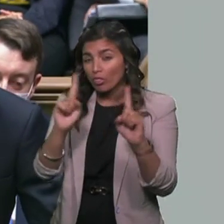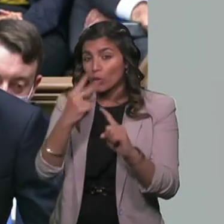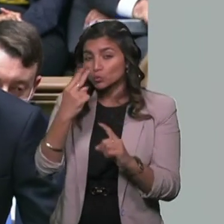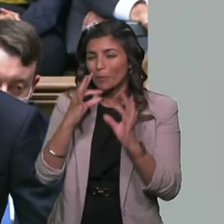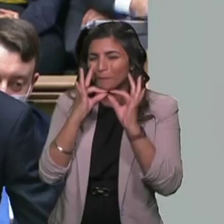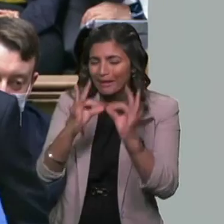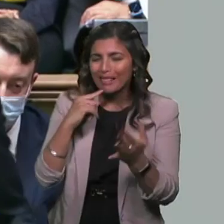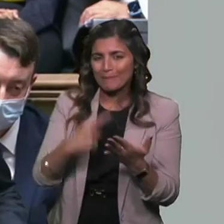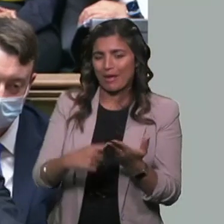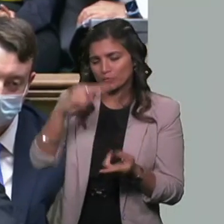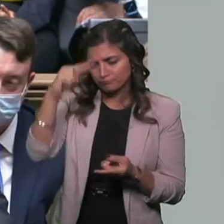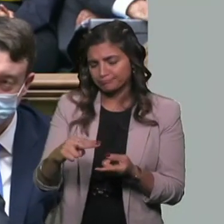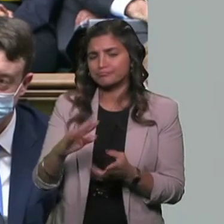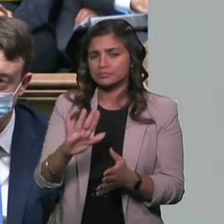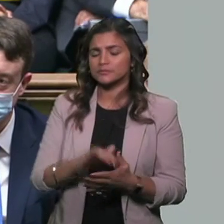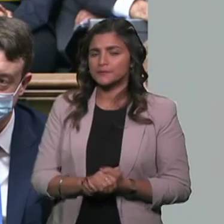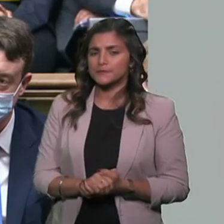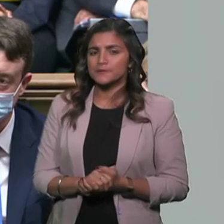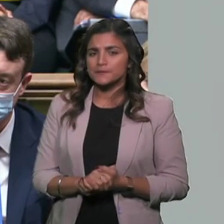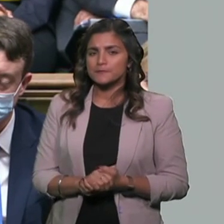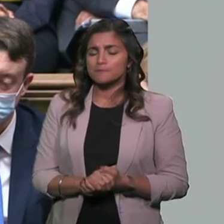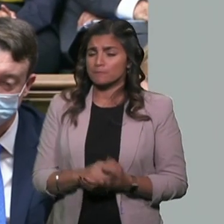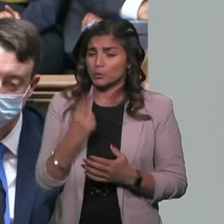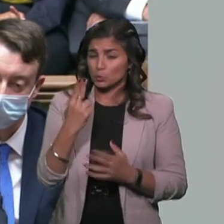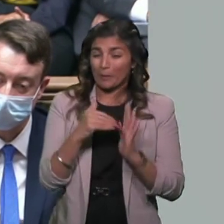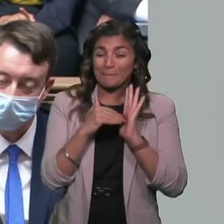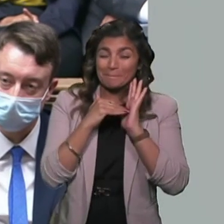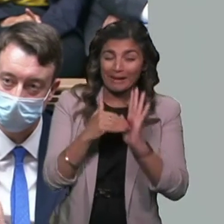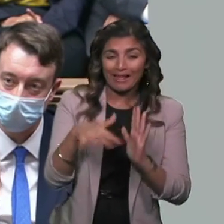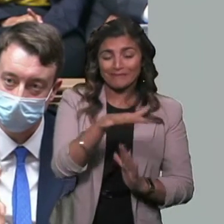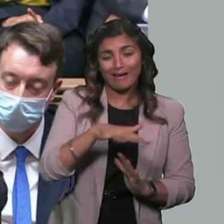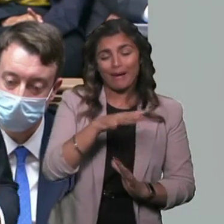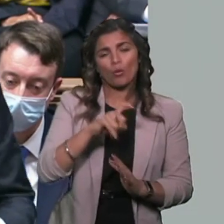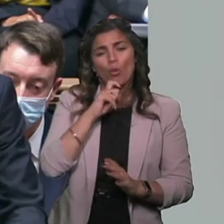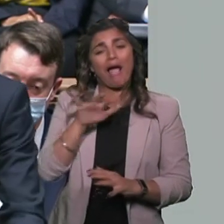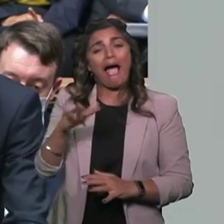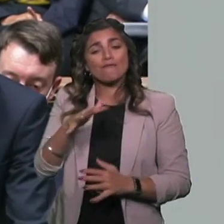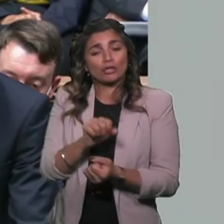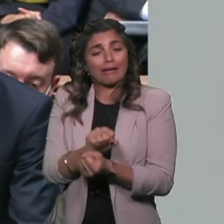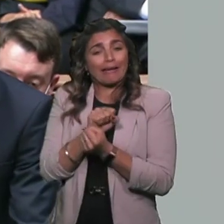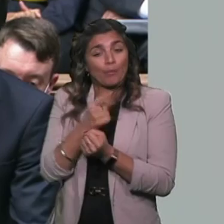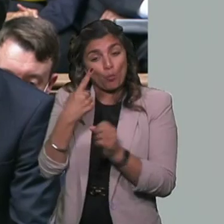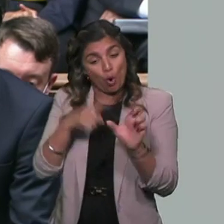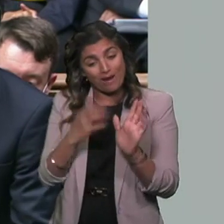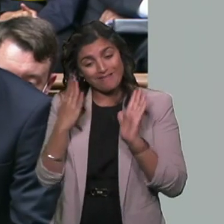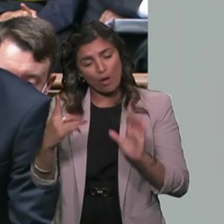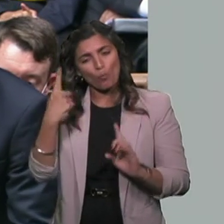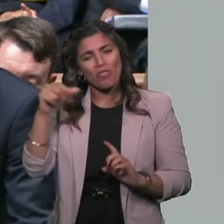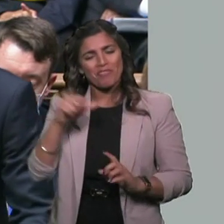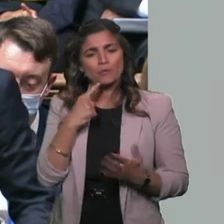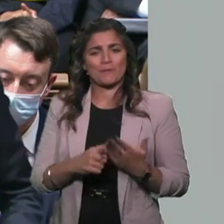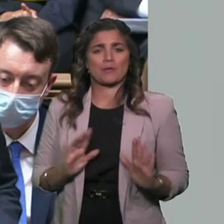Nearly 2 million families will keep on average an extra £1,000 a year.